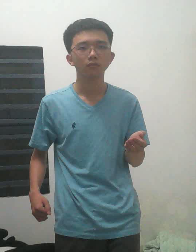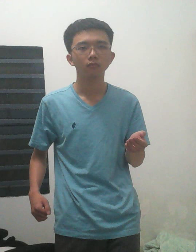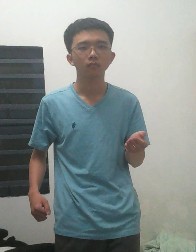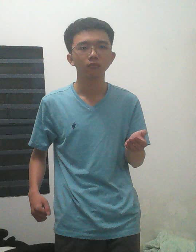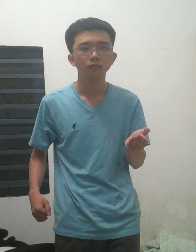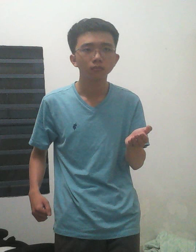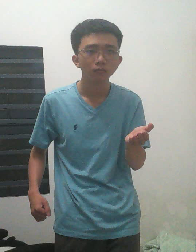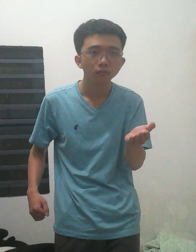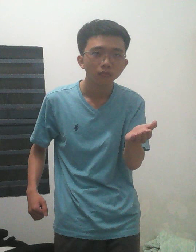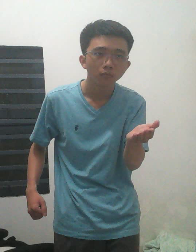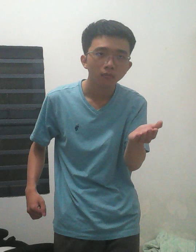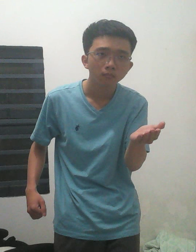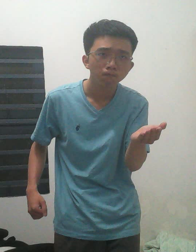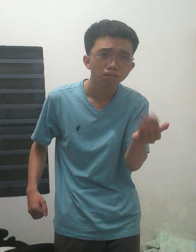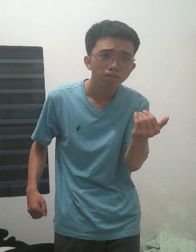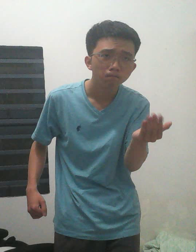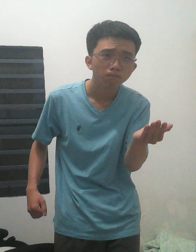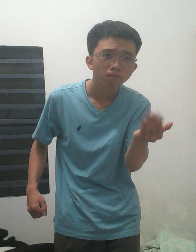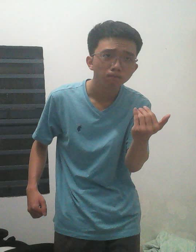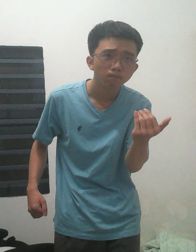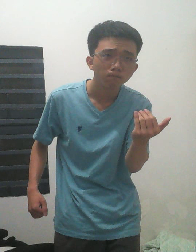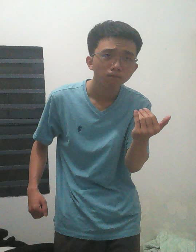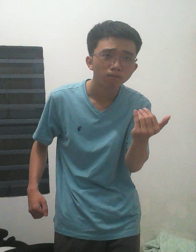yeu cau